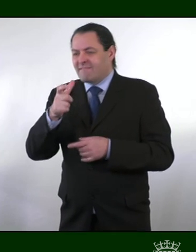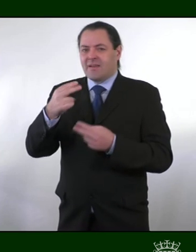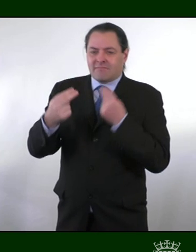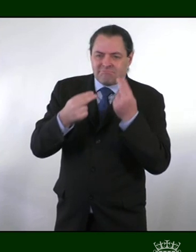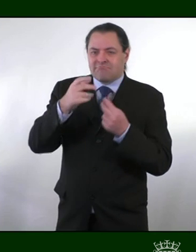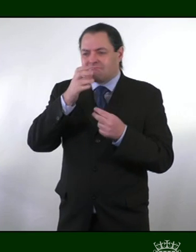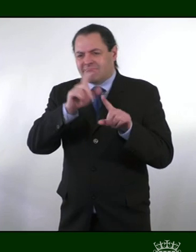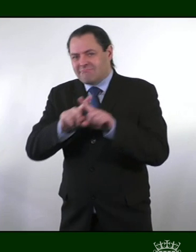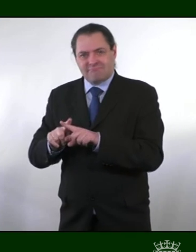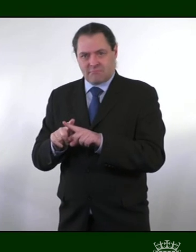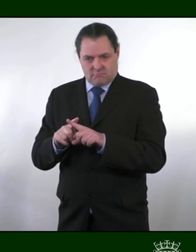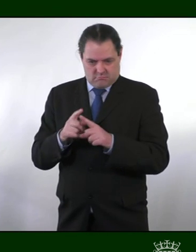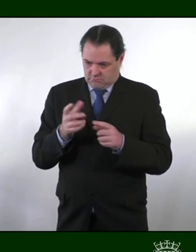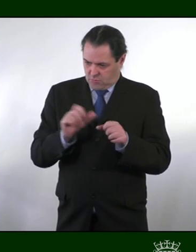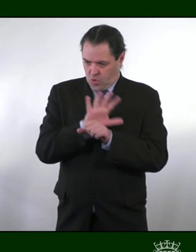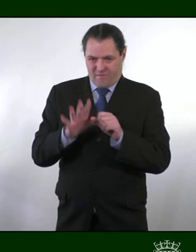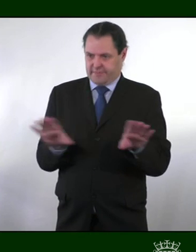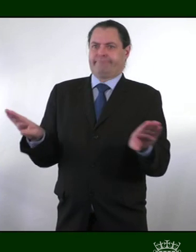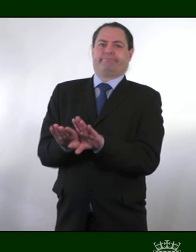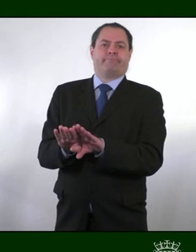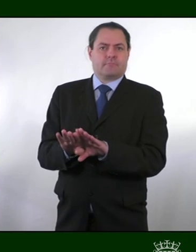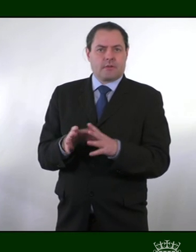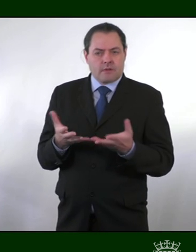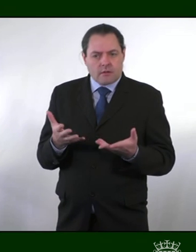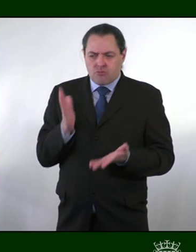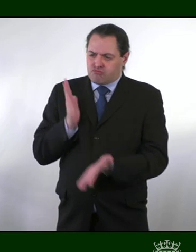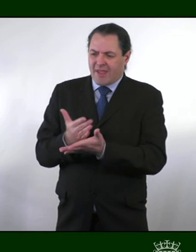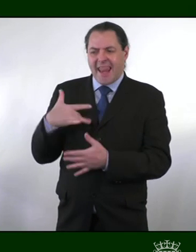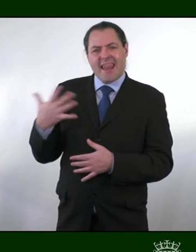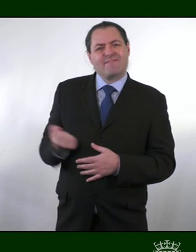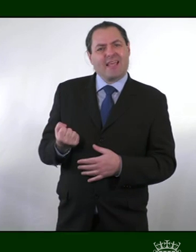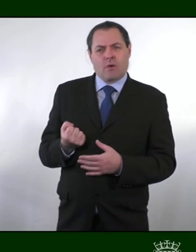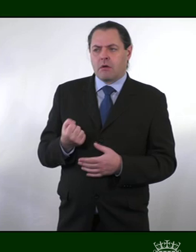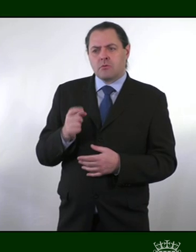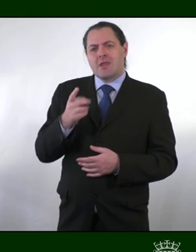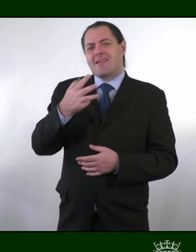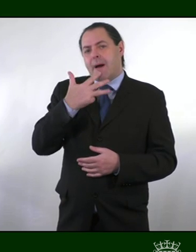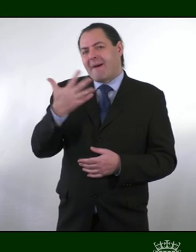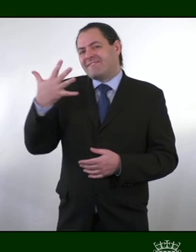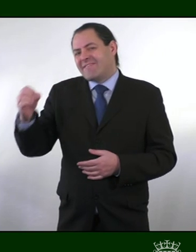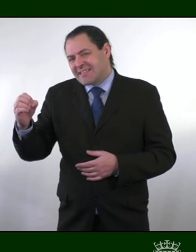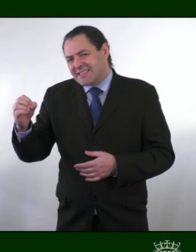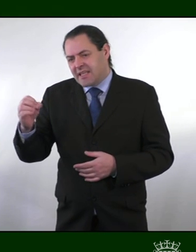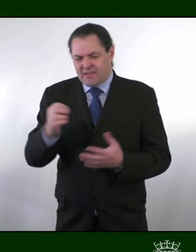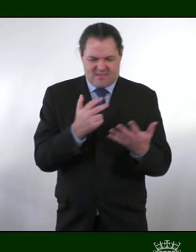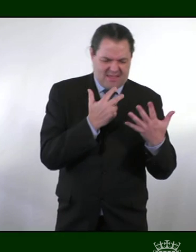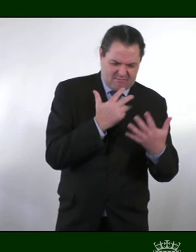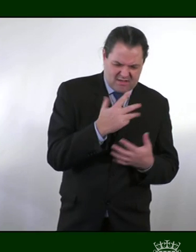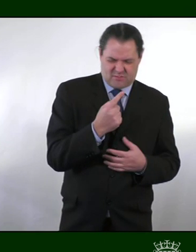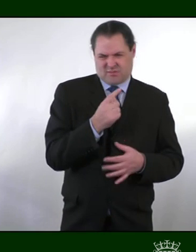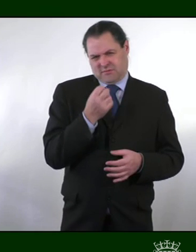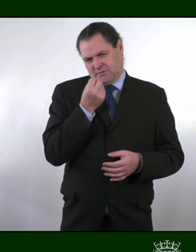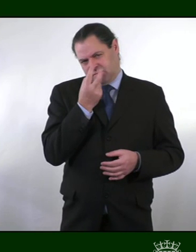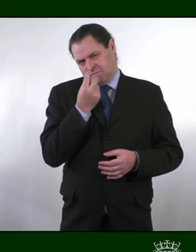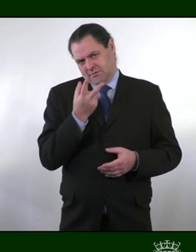What he should be announcing today is a real living wage: £9.50 an hour, as set by the Living Wage Foundation, not his pretendy living wage.